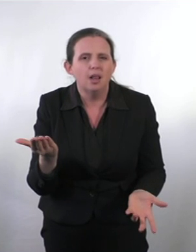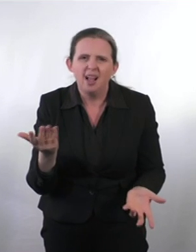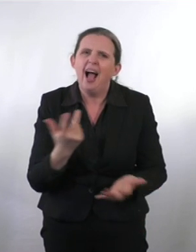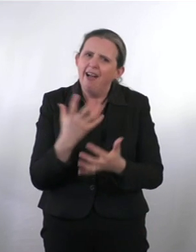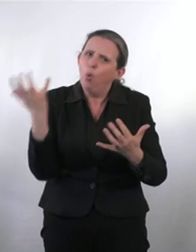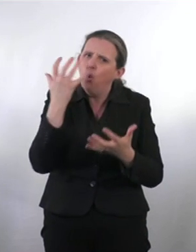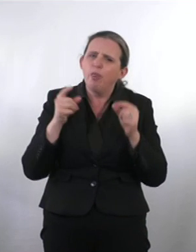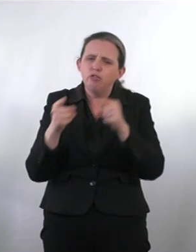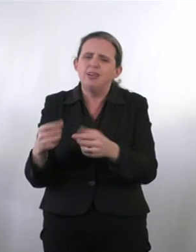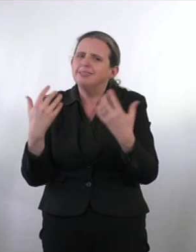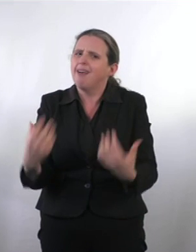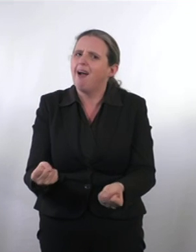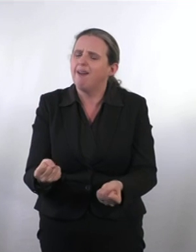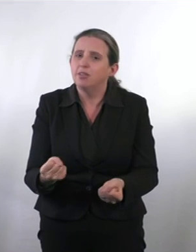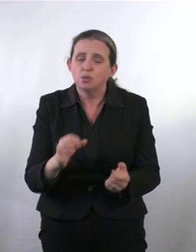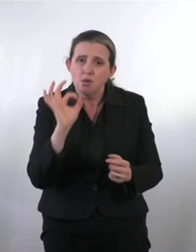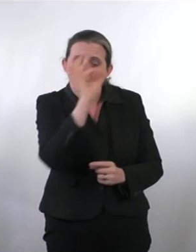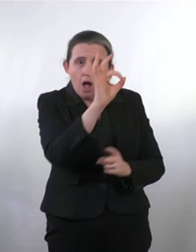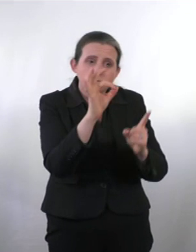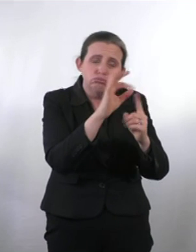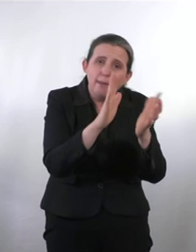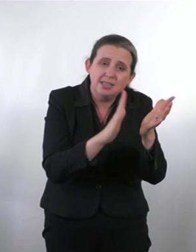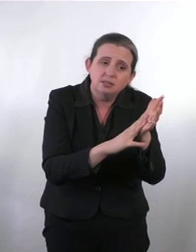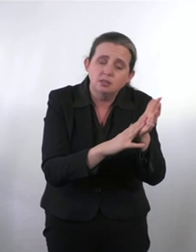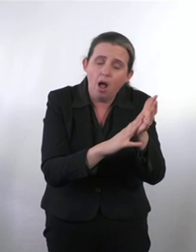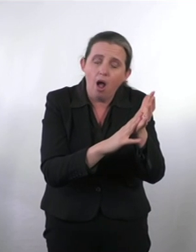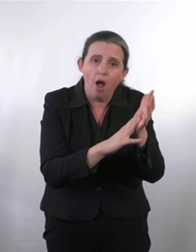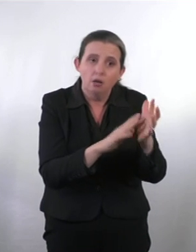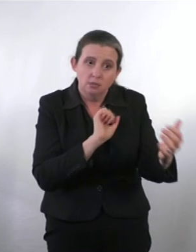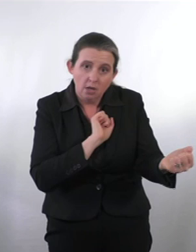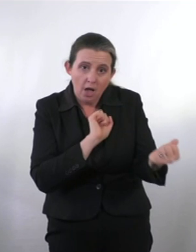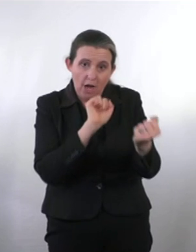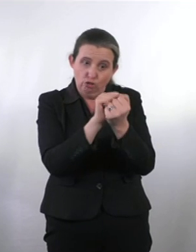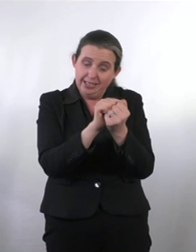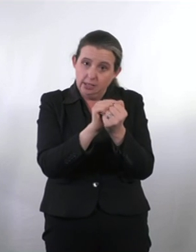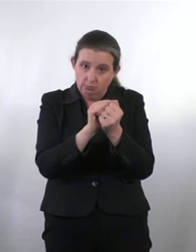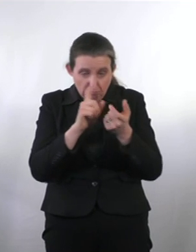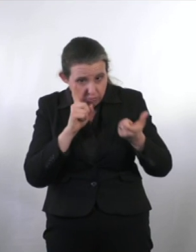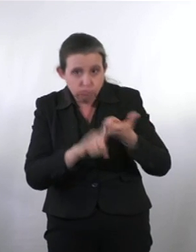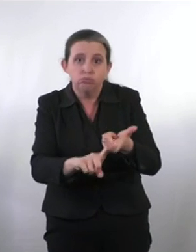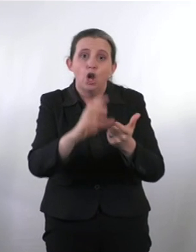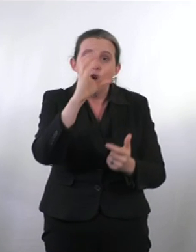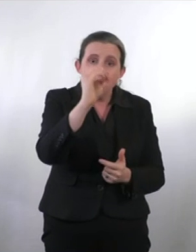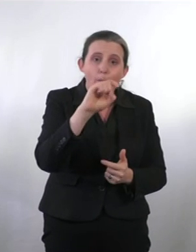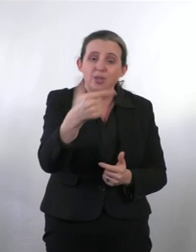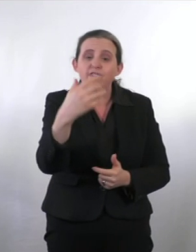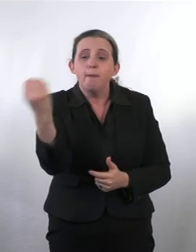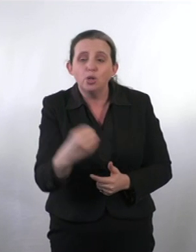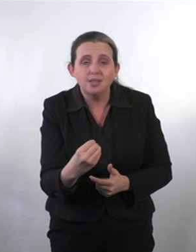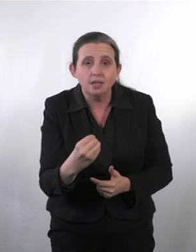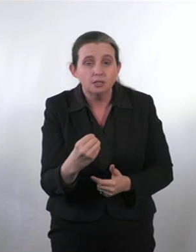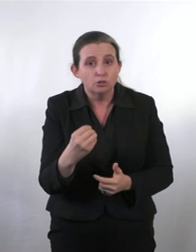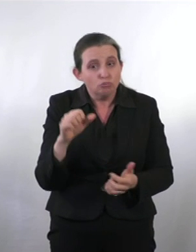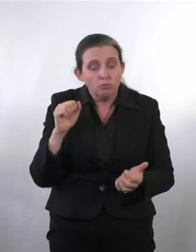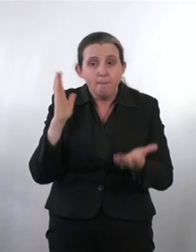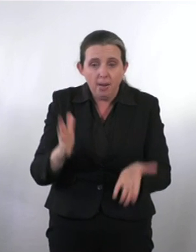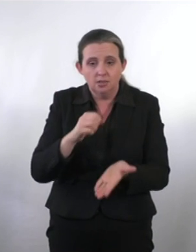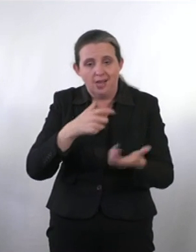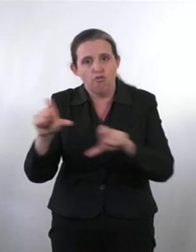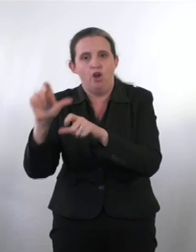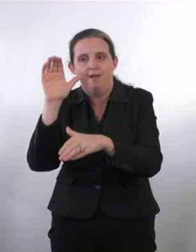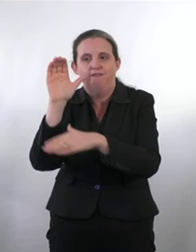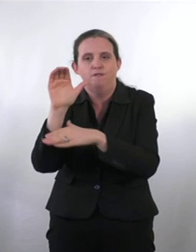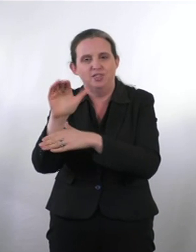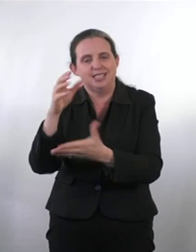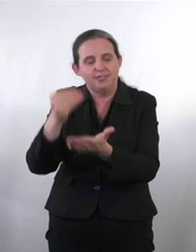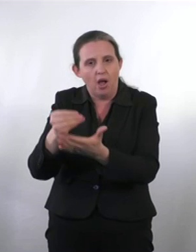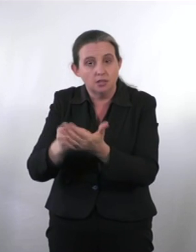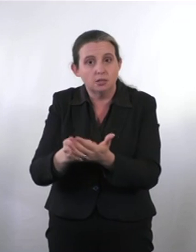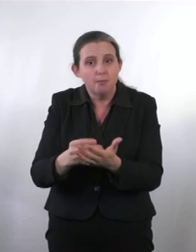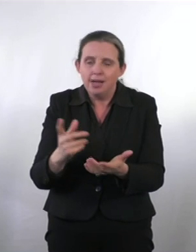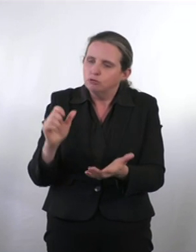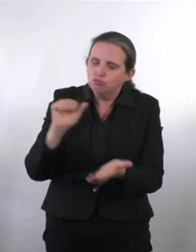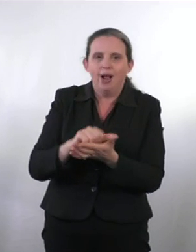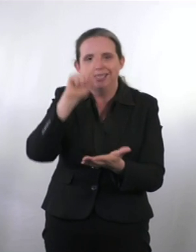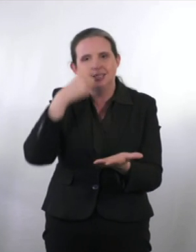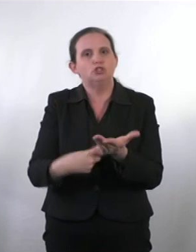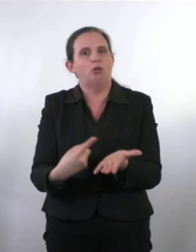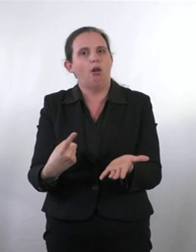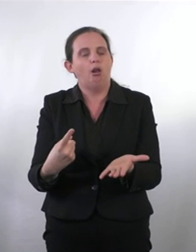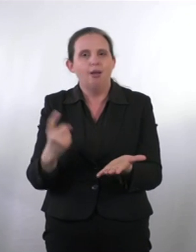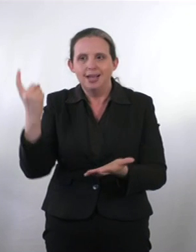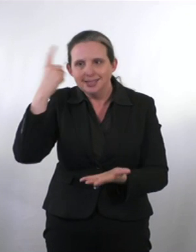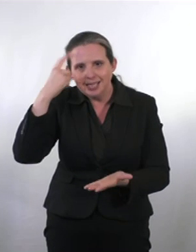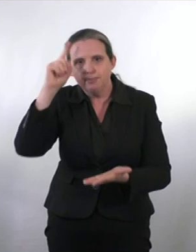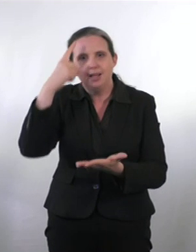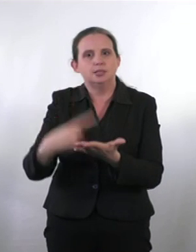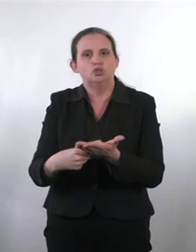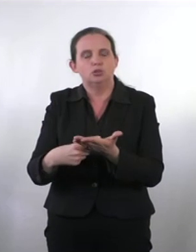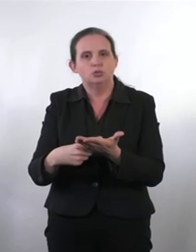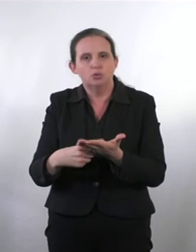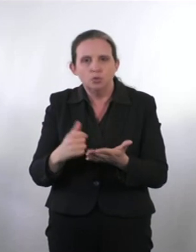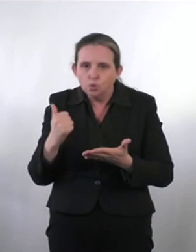Does the Prime Minister agree that keeping the 0.7% commitment is not only the right thing to do morally but is the sensible thing to do in helping with the eradication of covid-19?